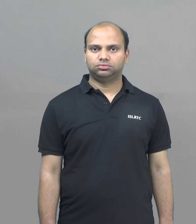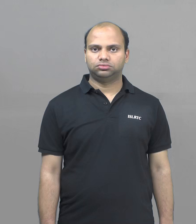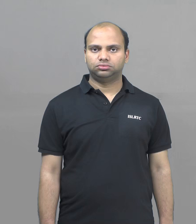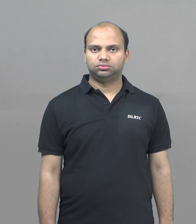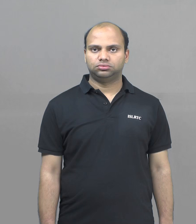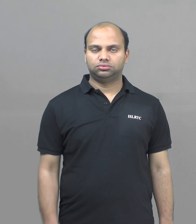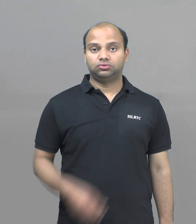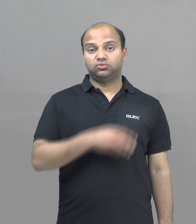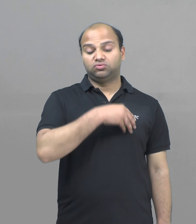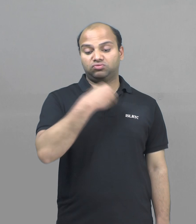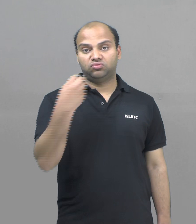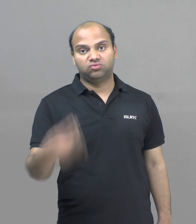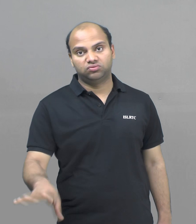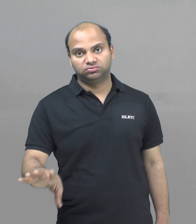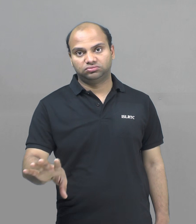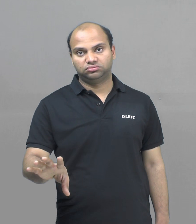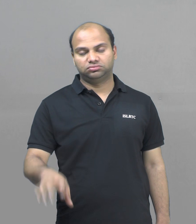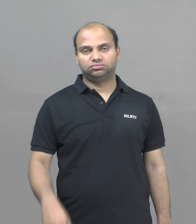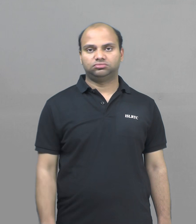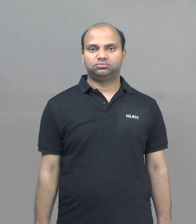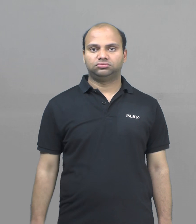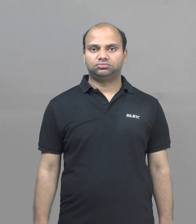Loss